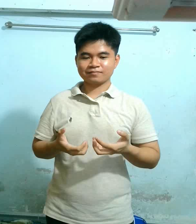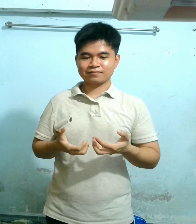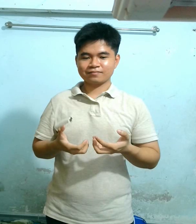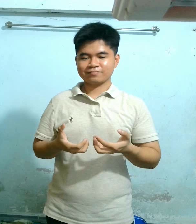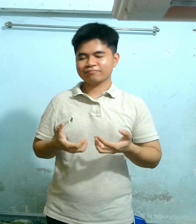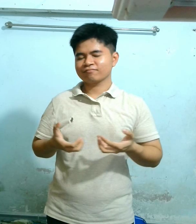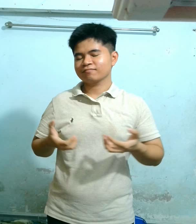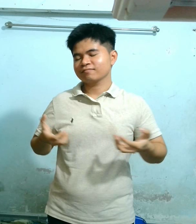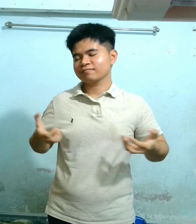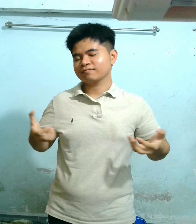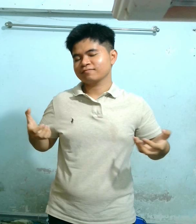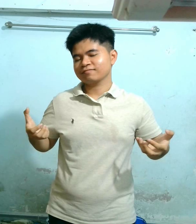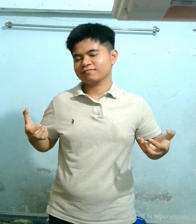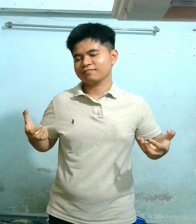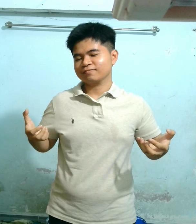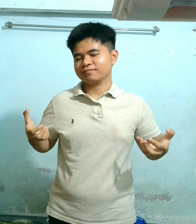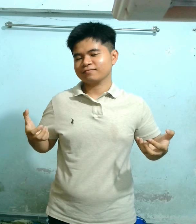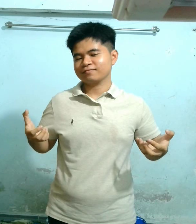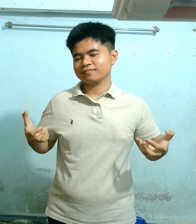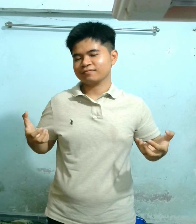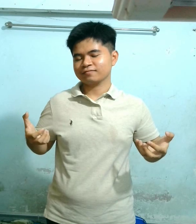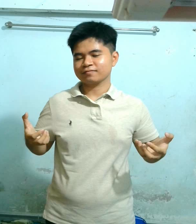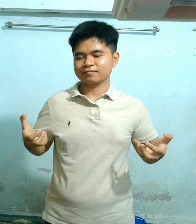chia cat